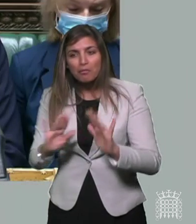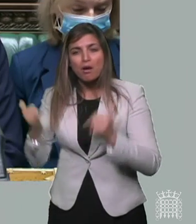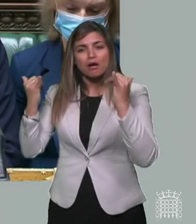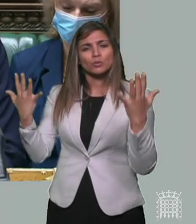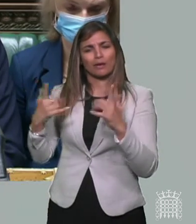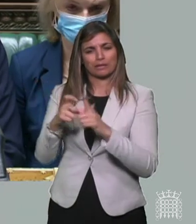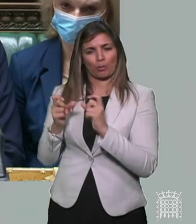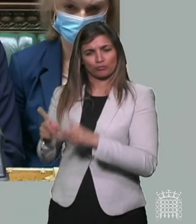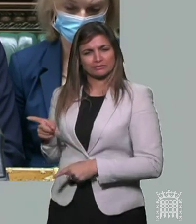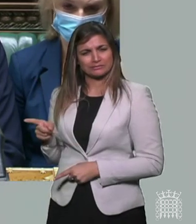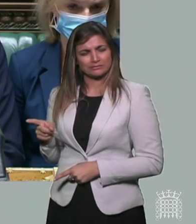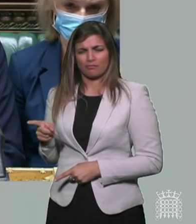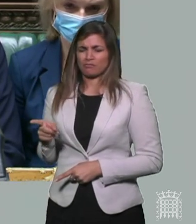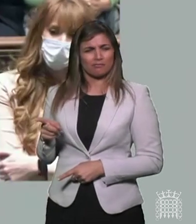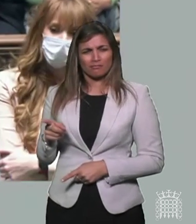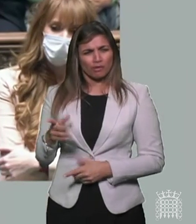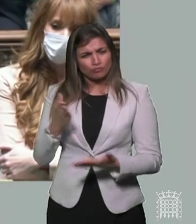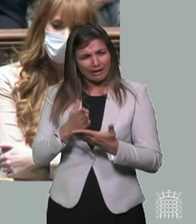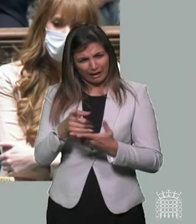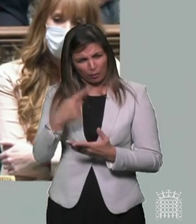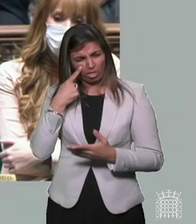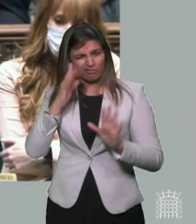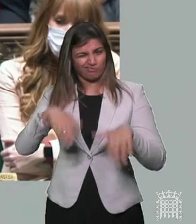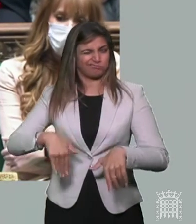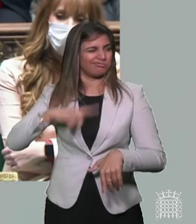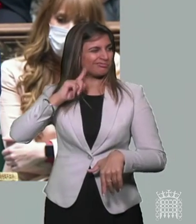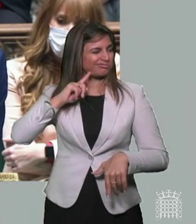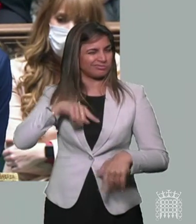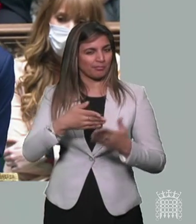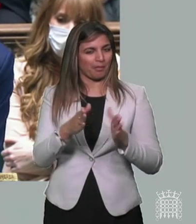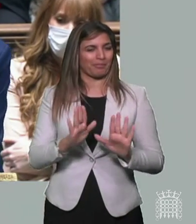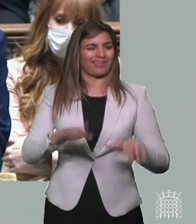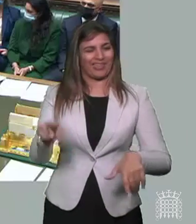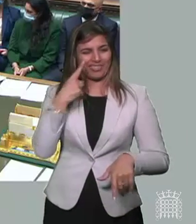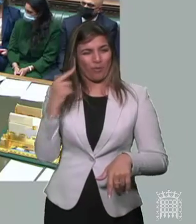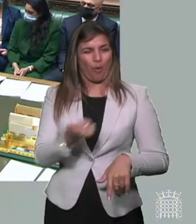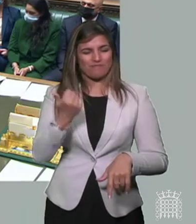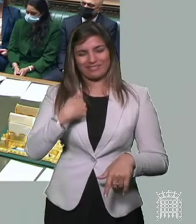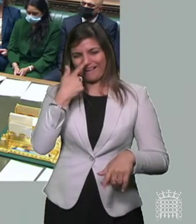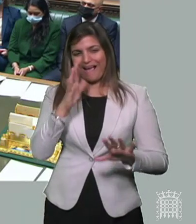Is the Prime Minister really so contemptuous of the British public that he thinks he can just ride this out?